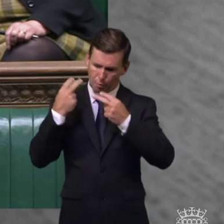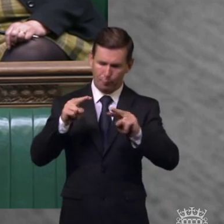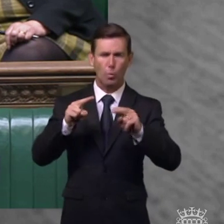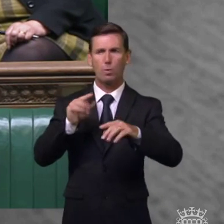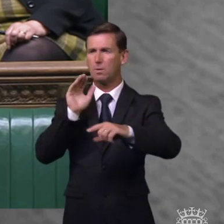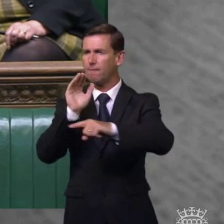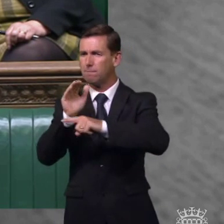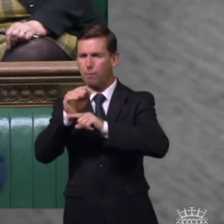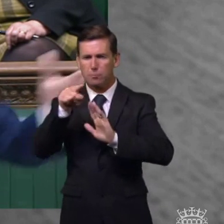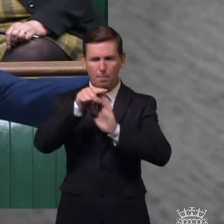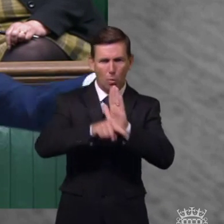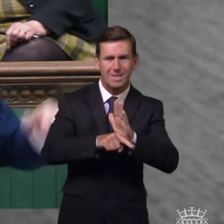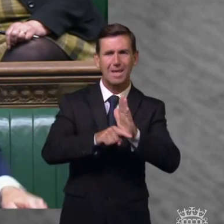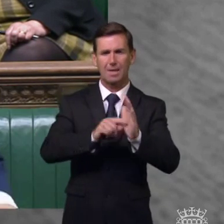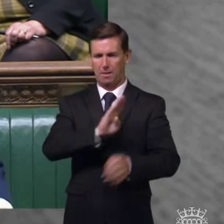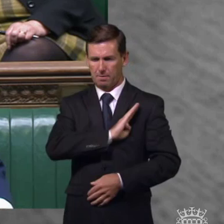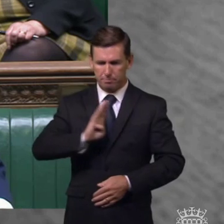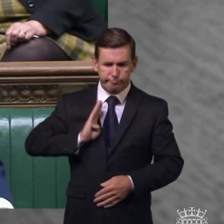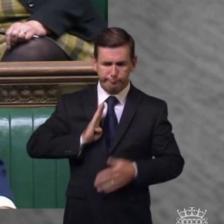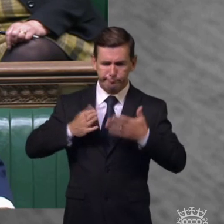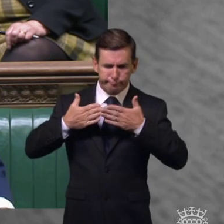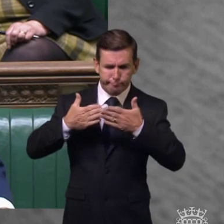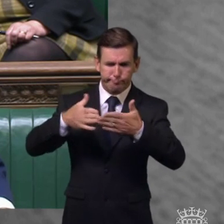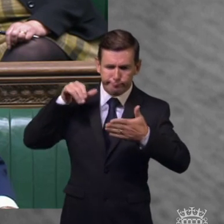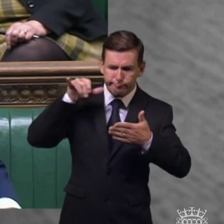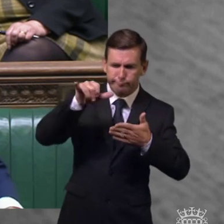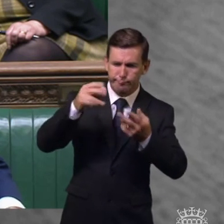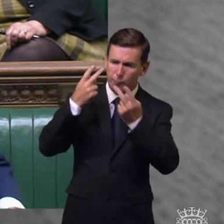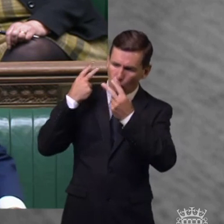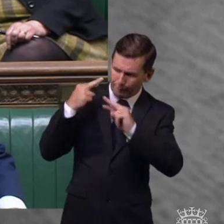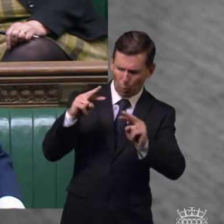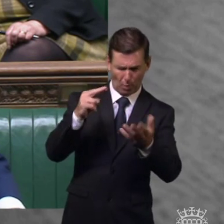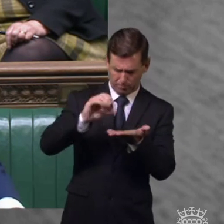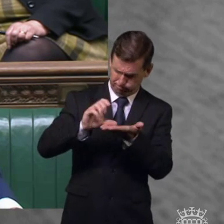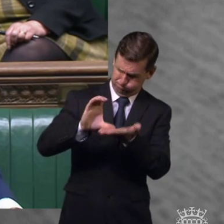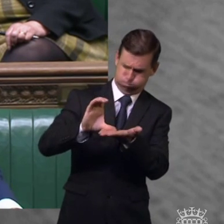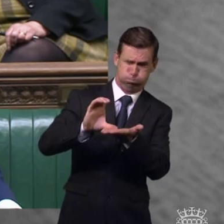It was a huge review. He boasted that the review would